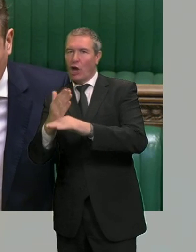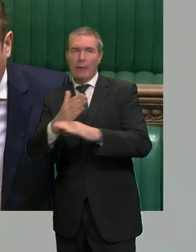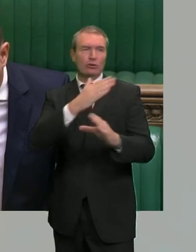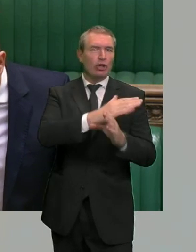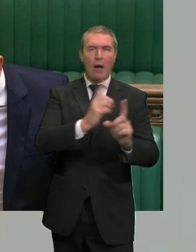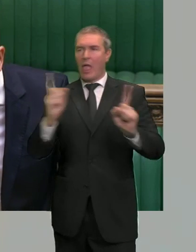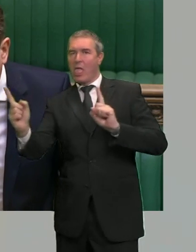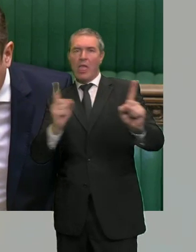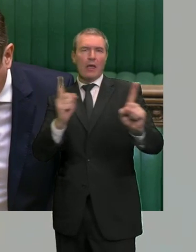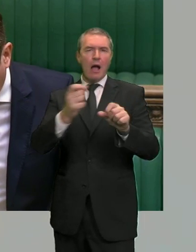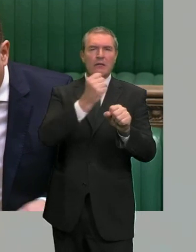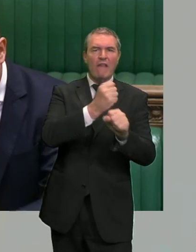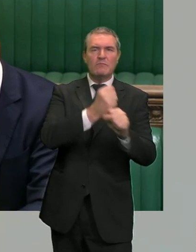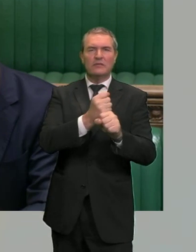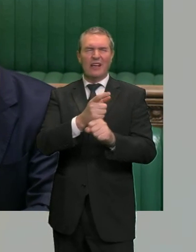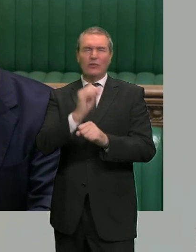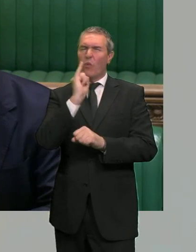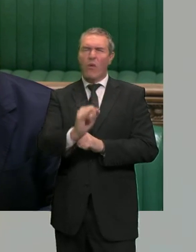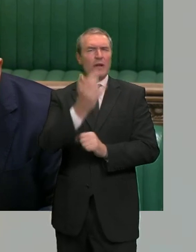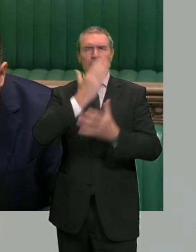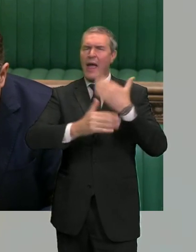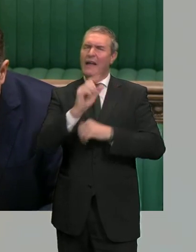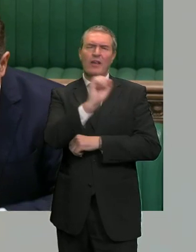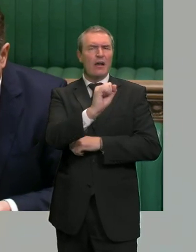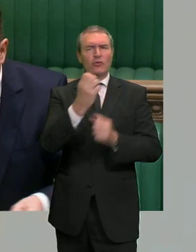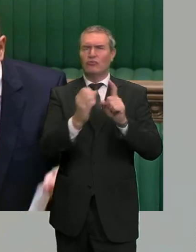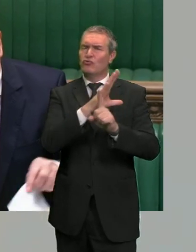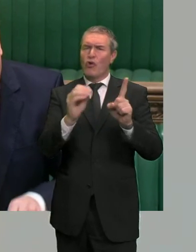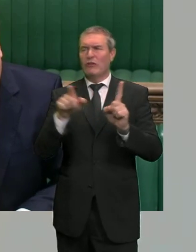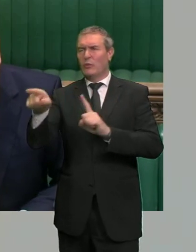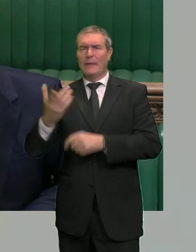This is the return of Tory sleaze.